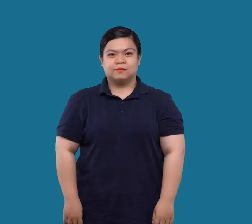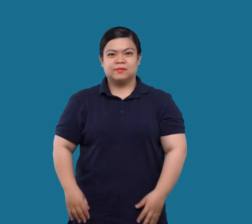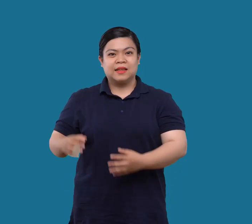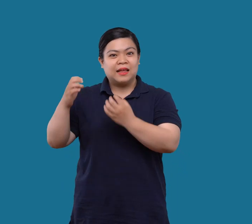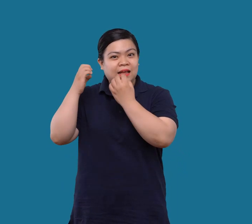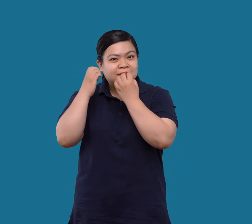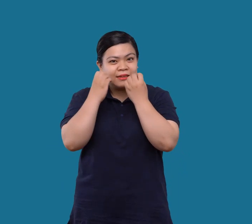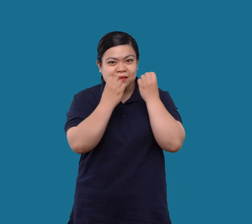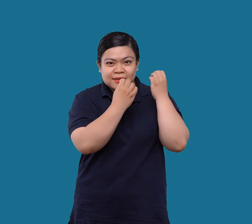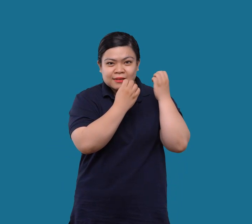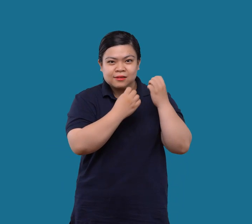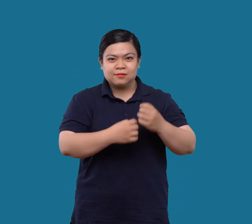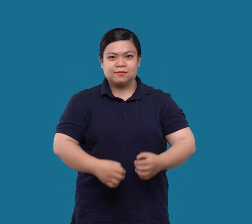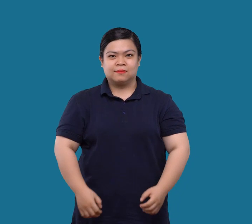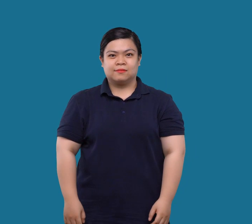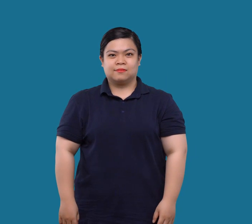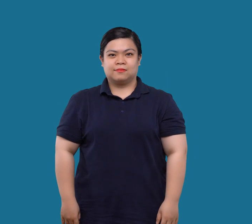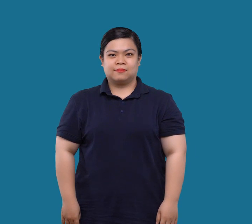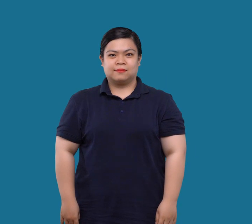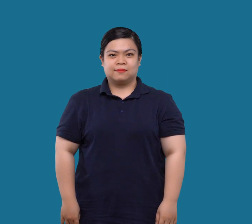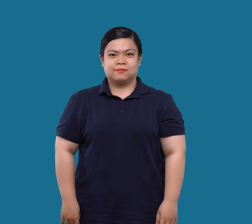quả dưa hấu